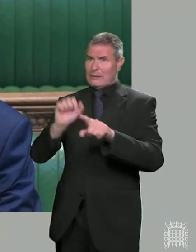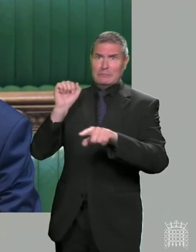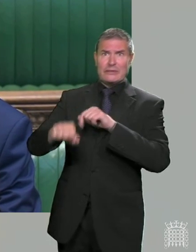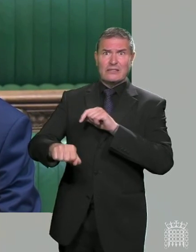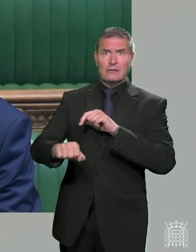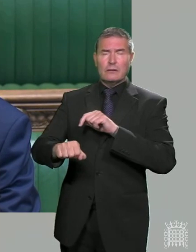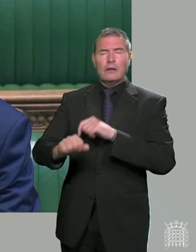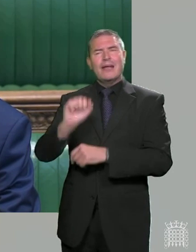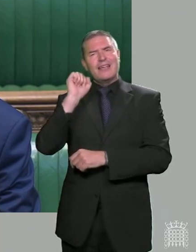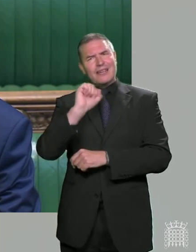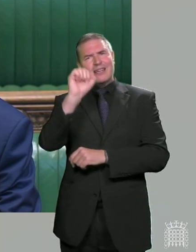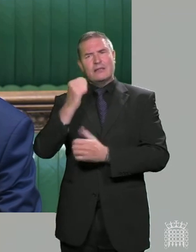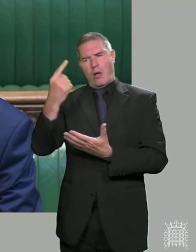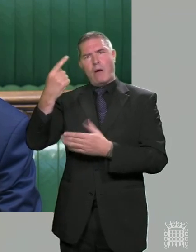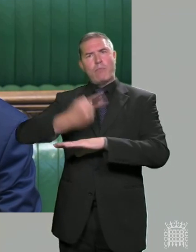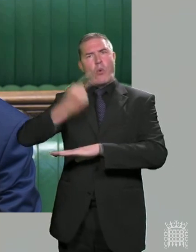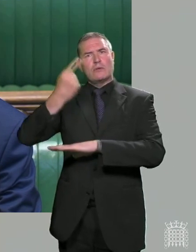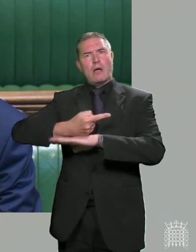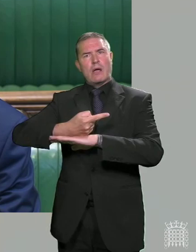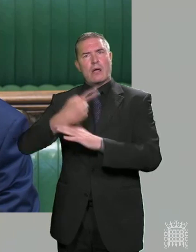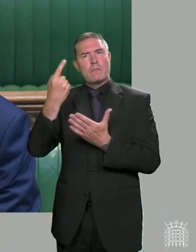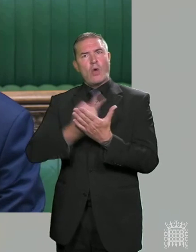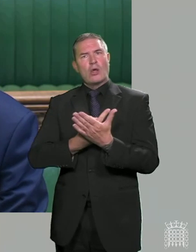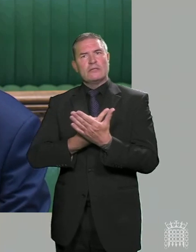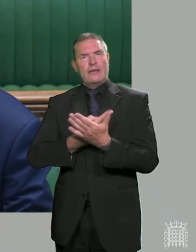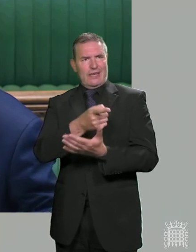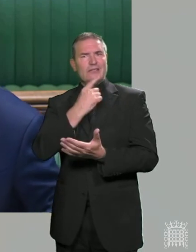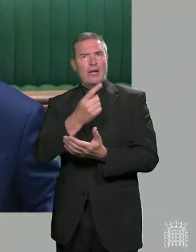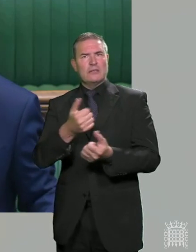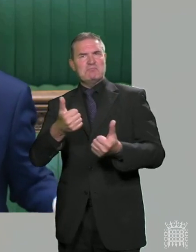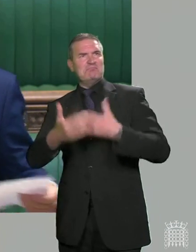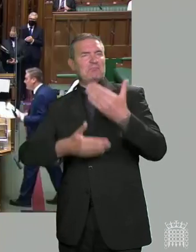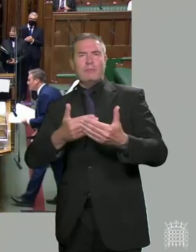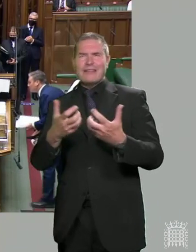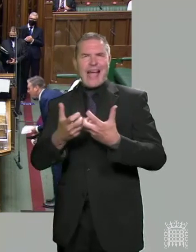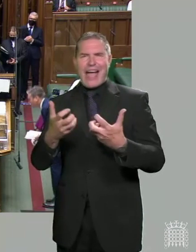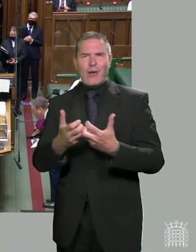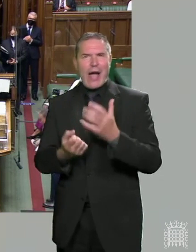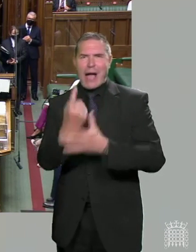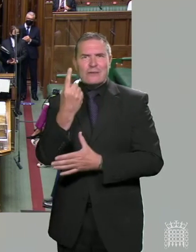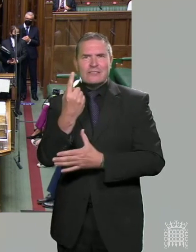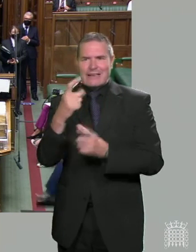If his borders policy is so strong, how does the Prime Minister explain that?